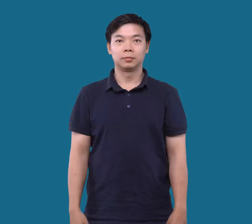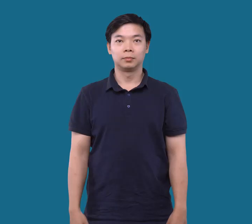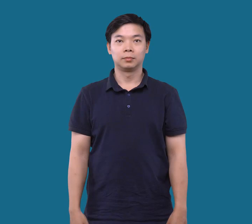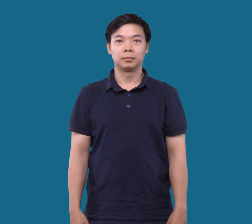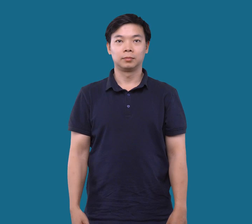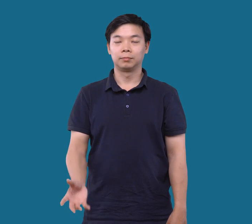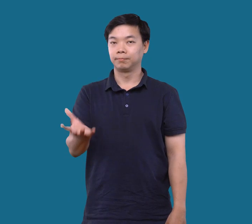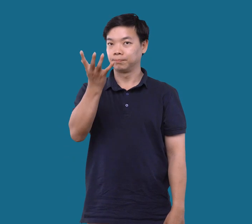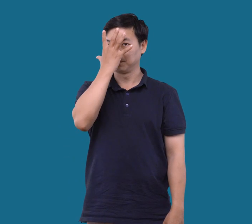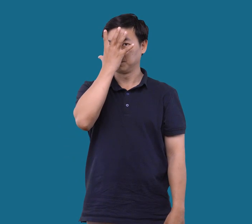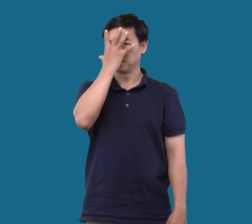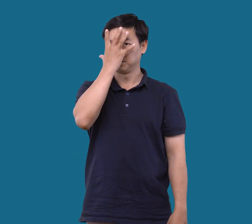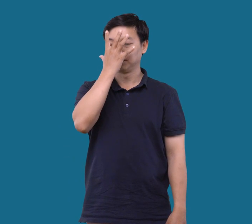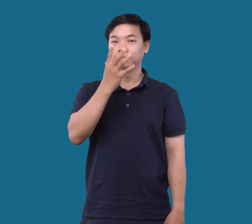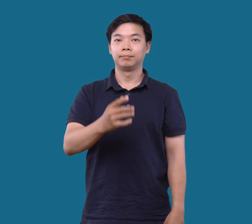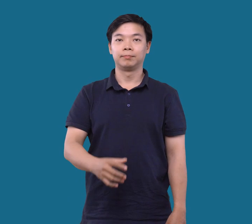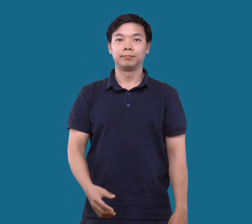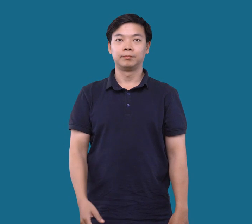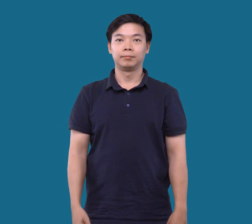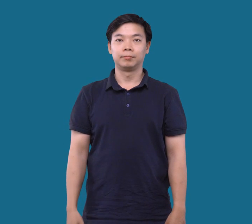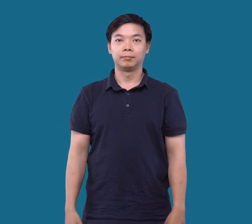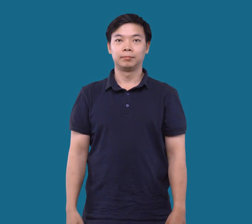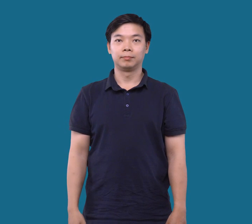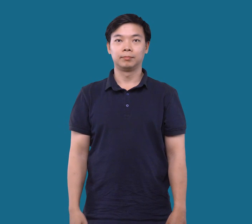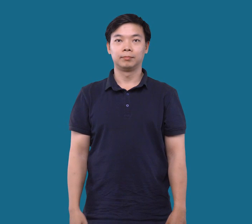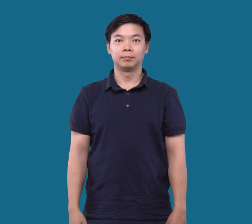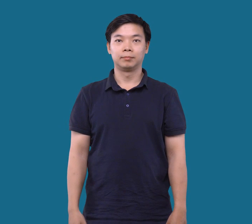mặt nạ